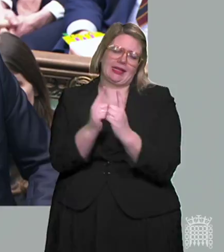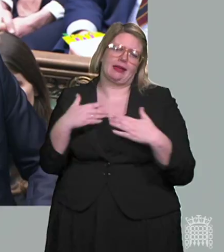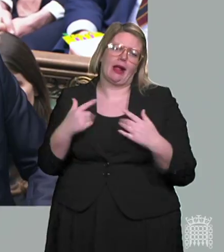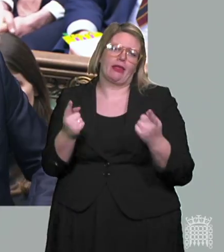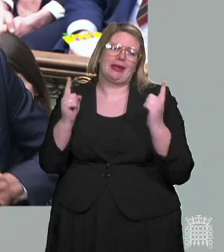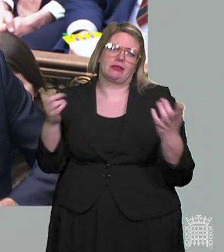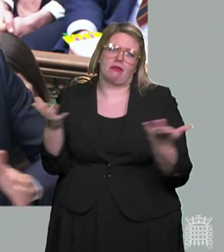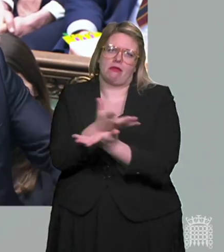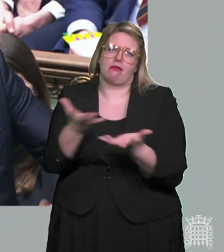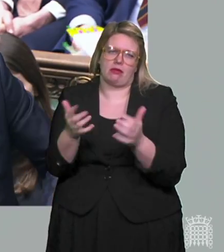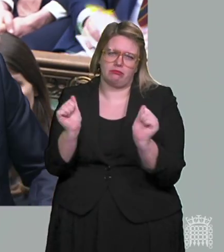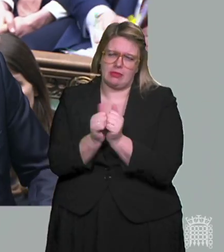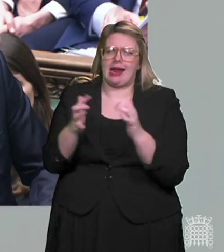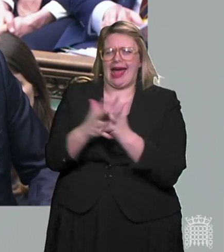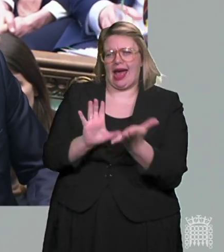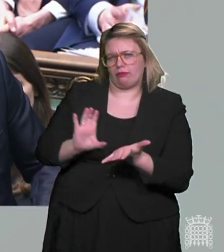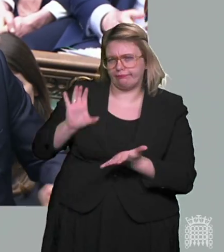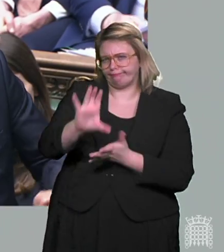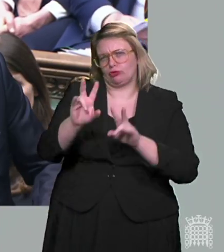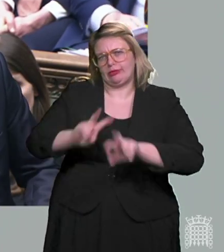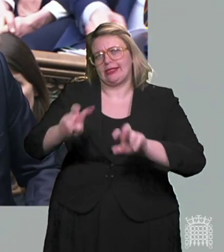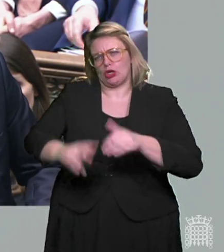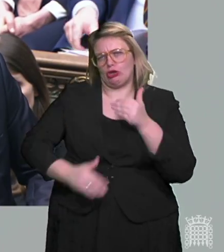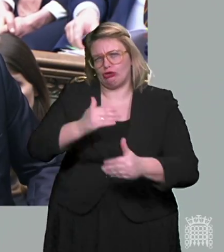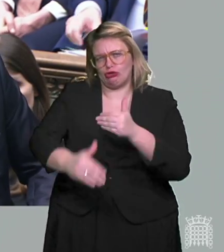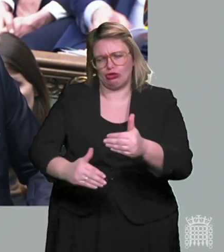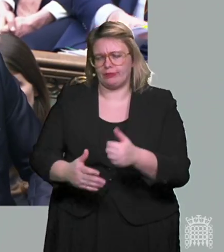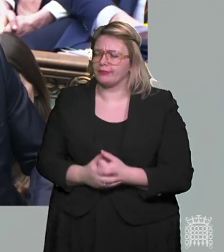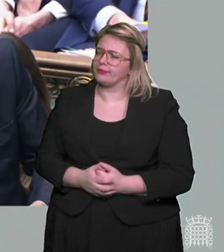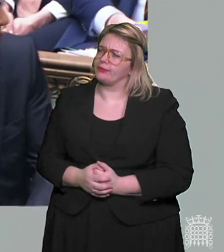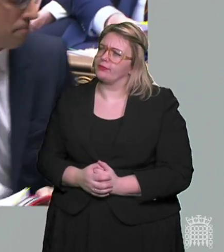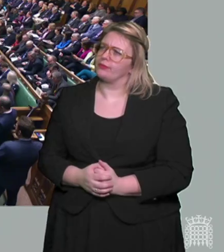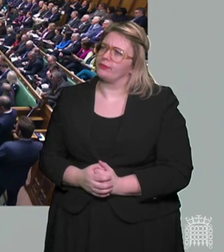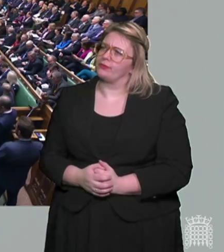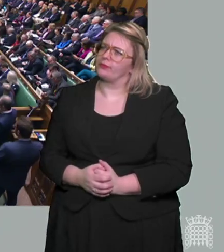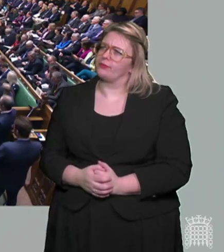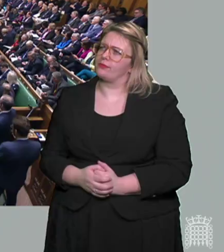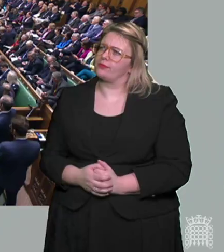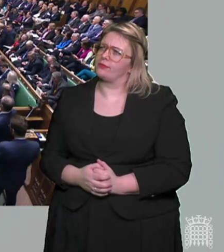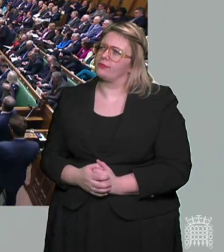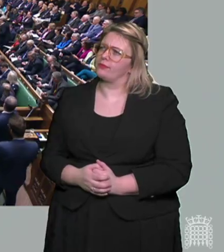a meeting with the relevant Minister so we can ensure that that funding gets out to the people who need it and we can bring relief to them as quickly as we can.